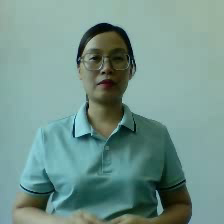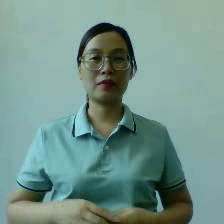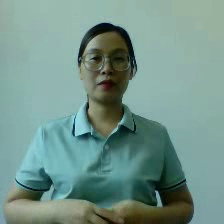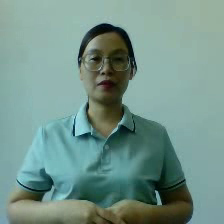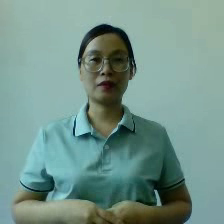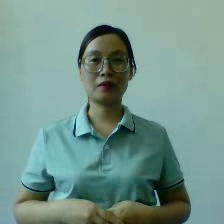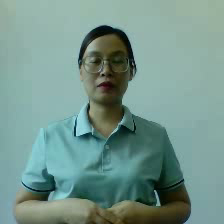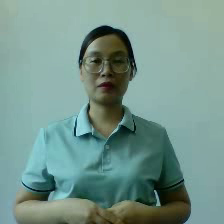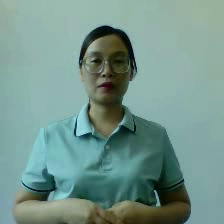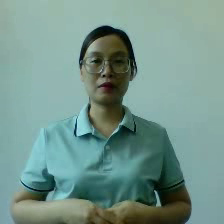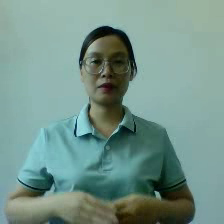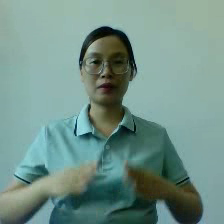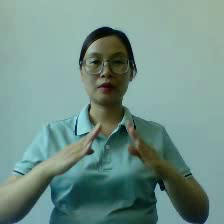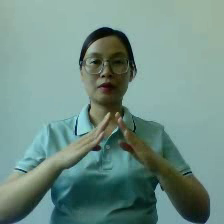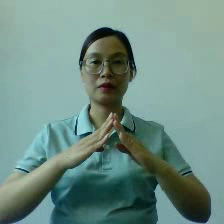Bệnh viện